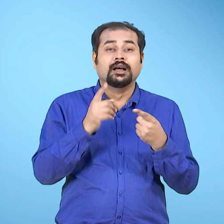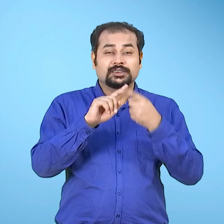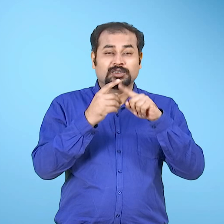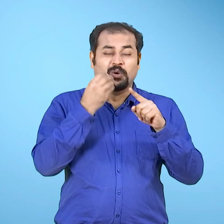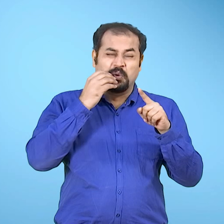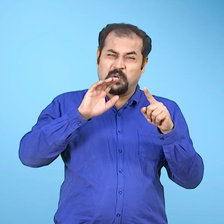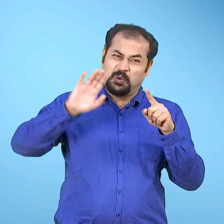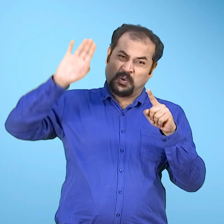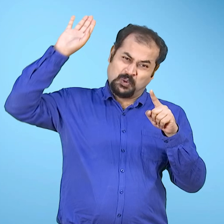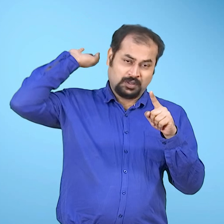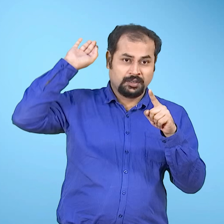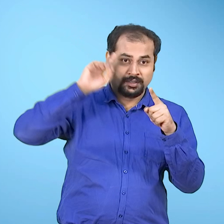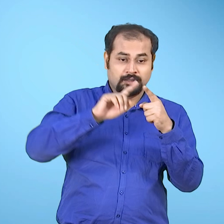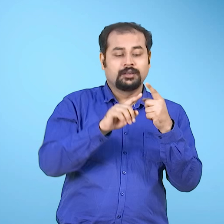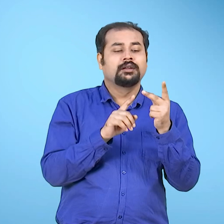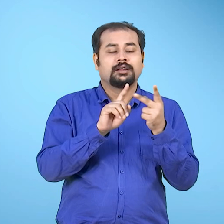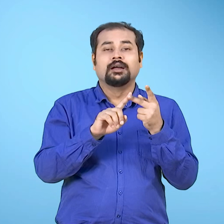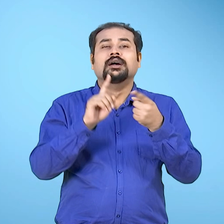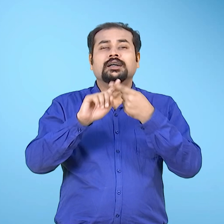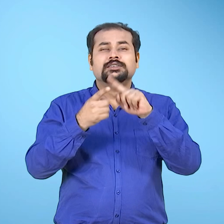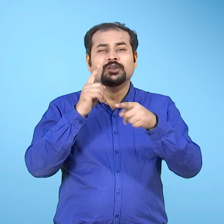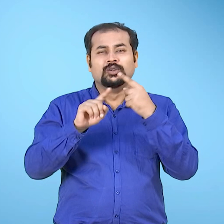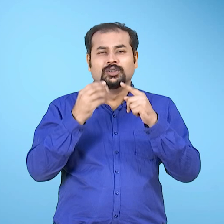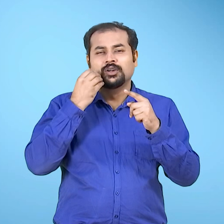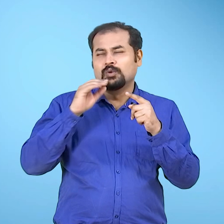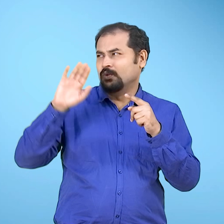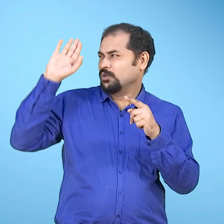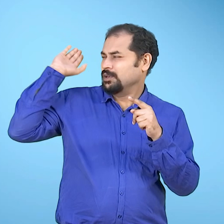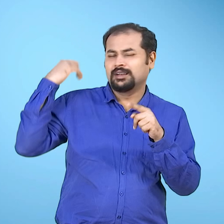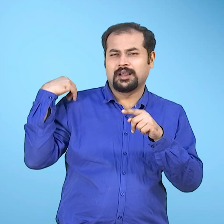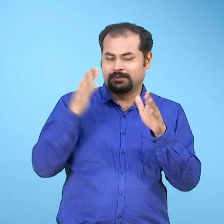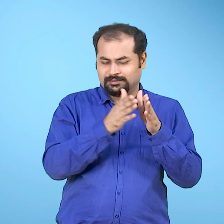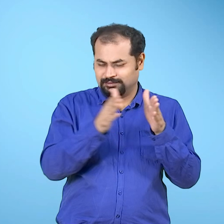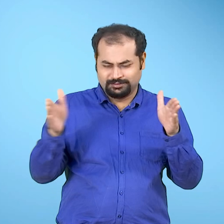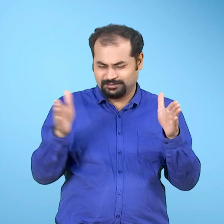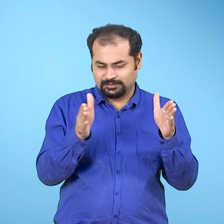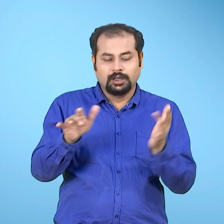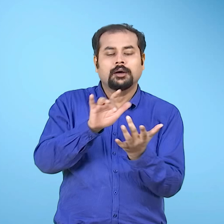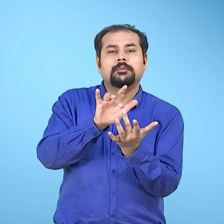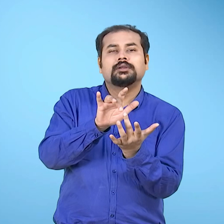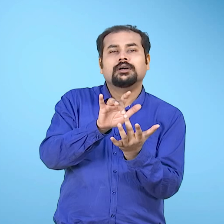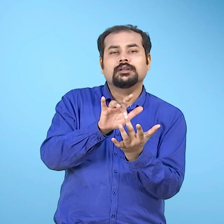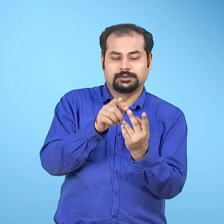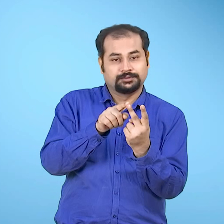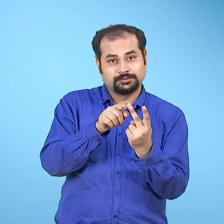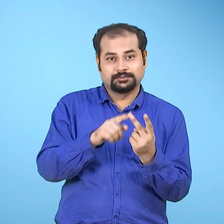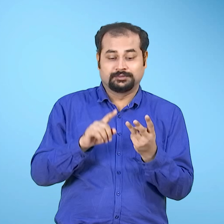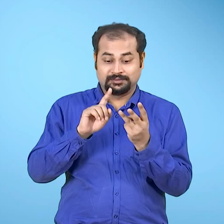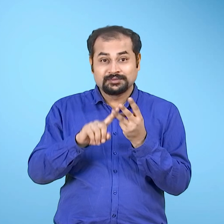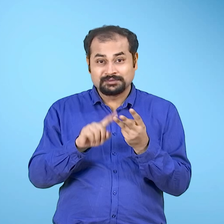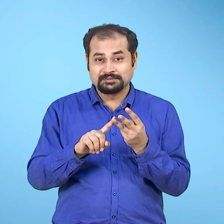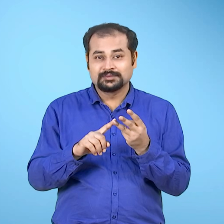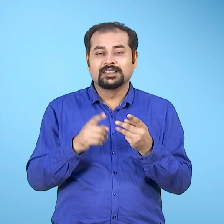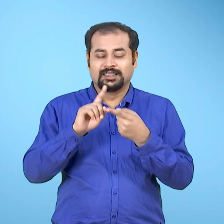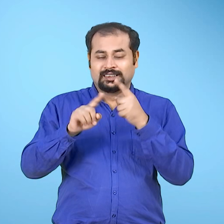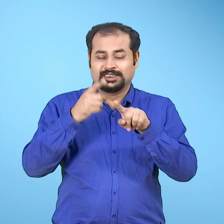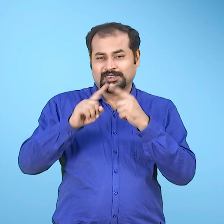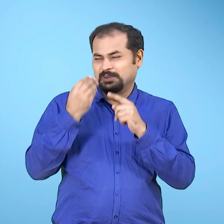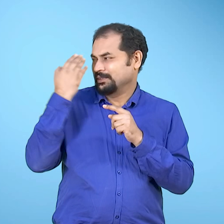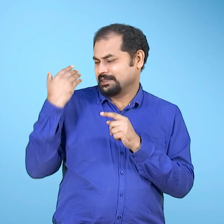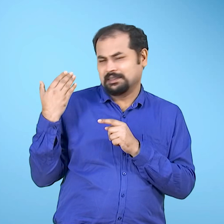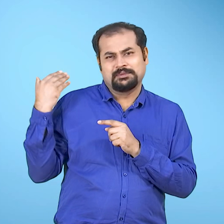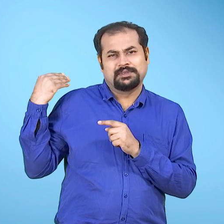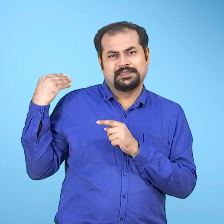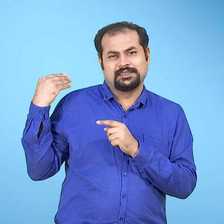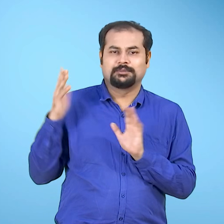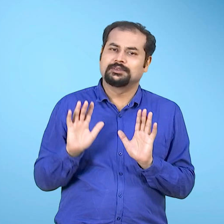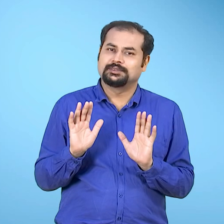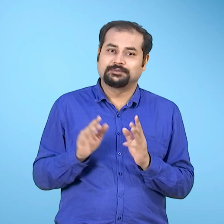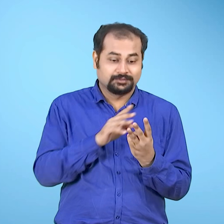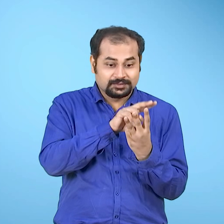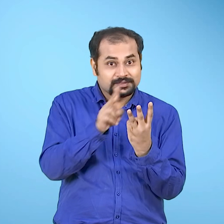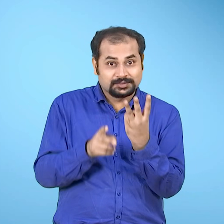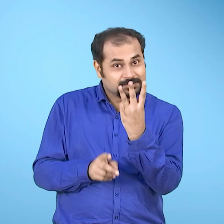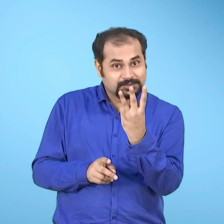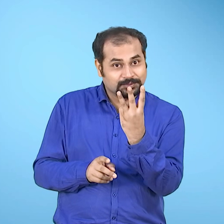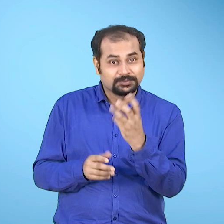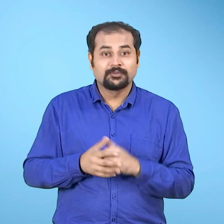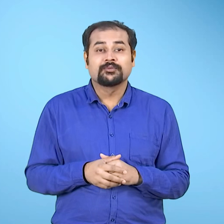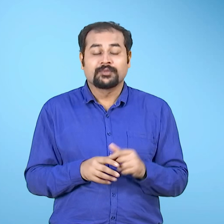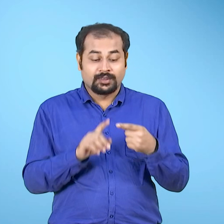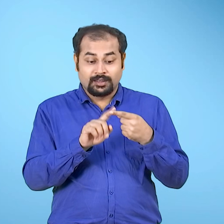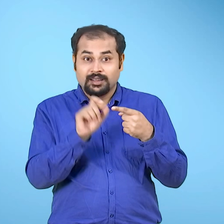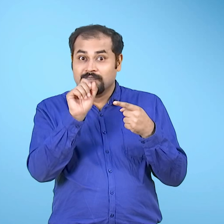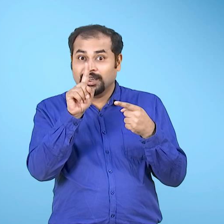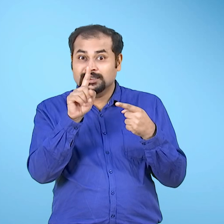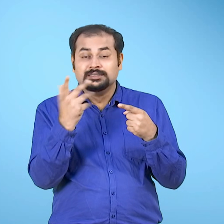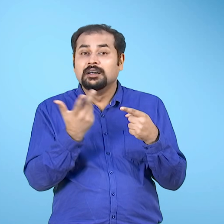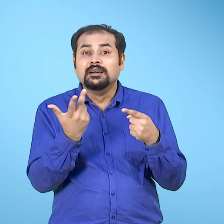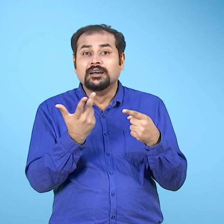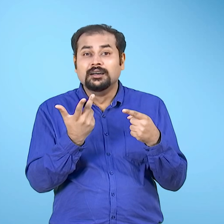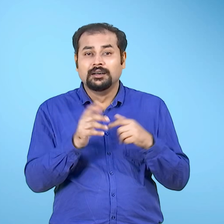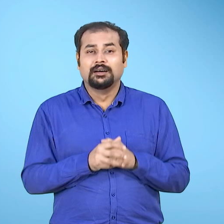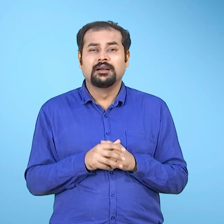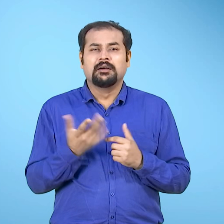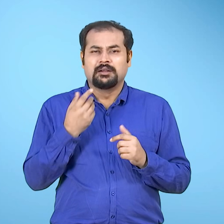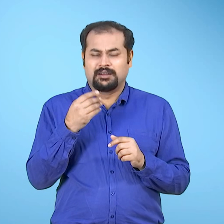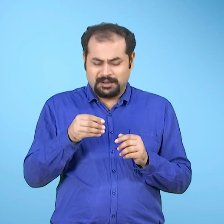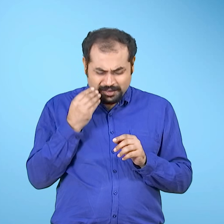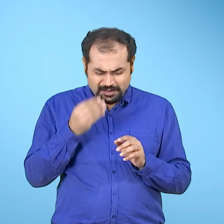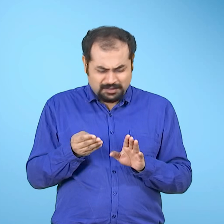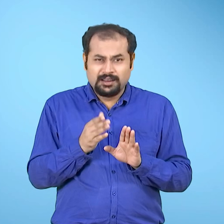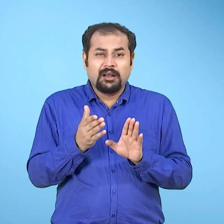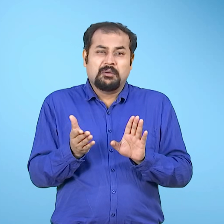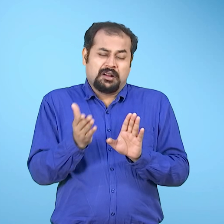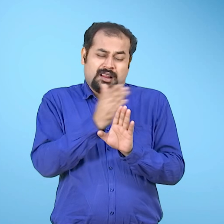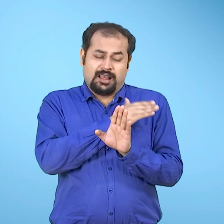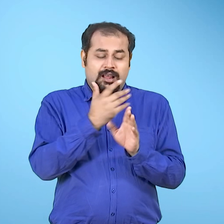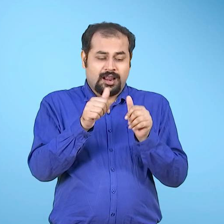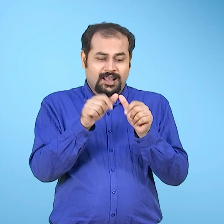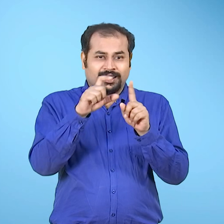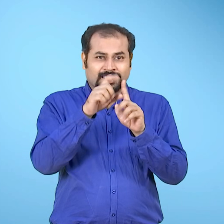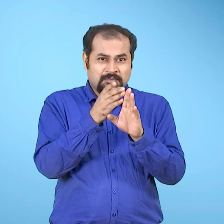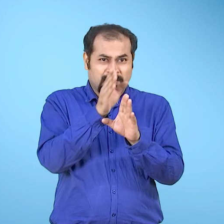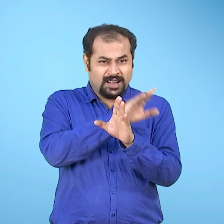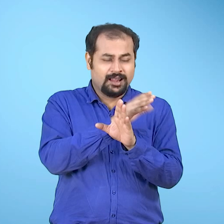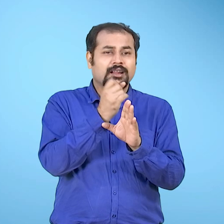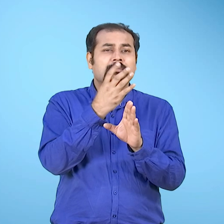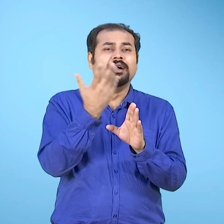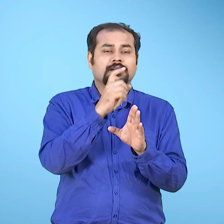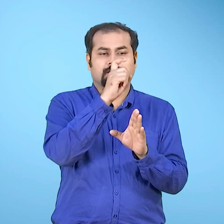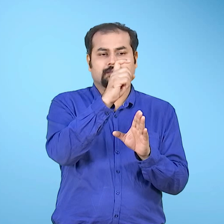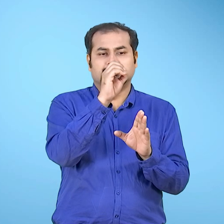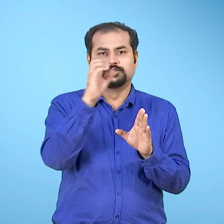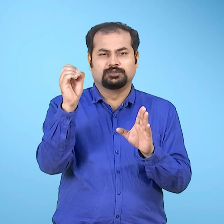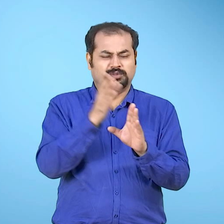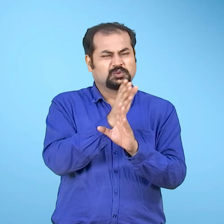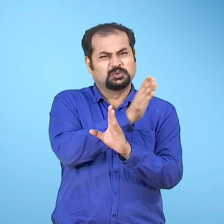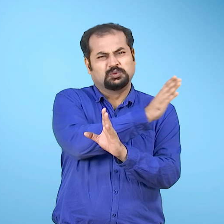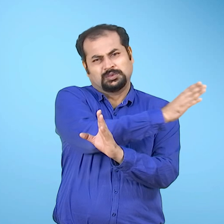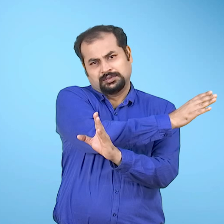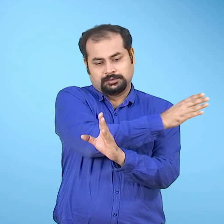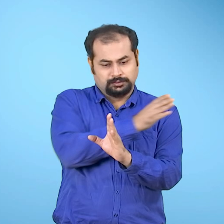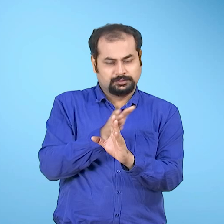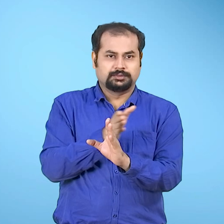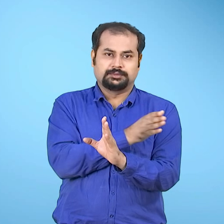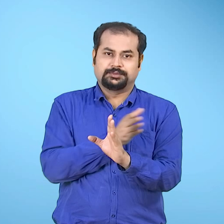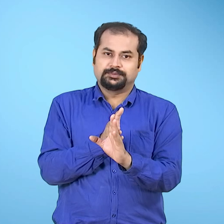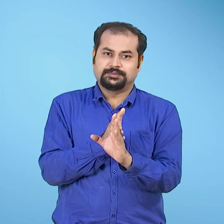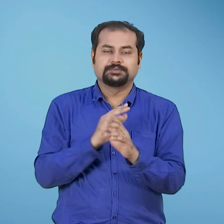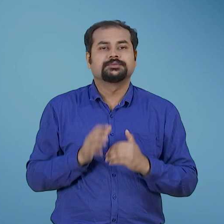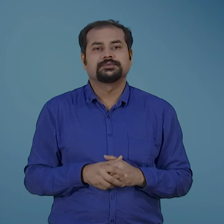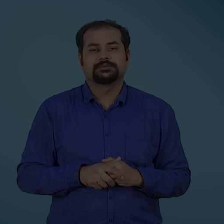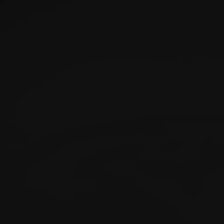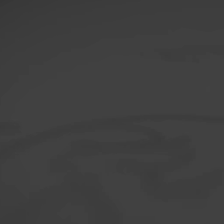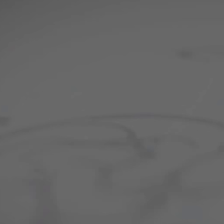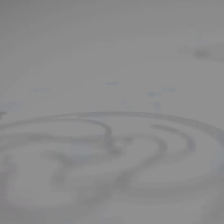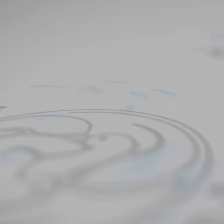ancient, medieval and modern. Ancient India is the time period before AD 700.